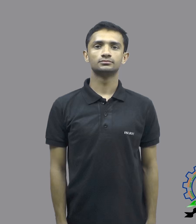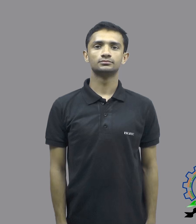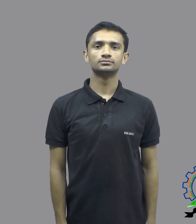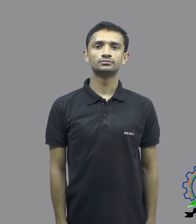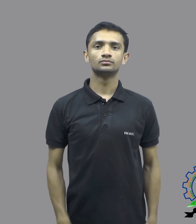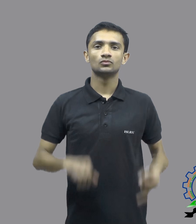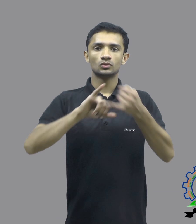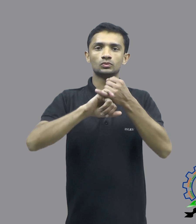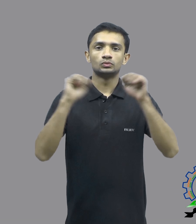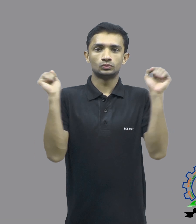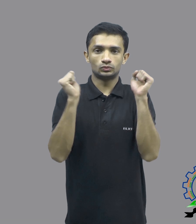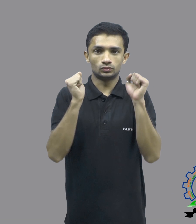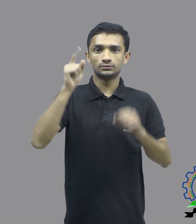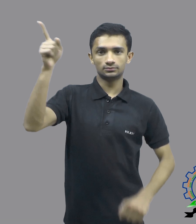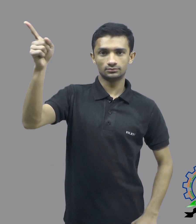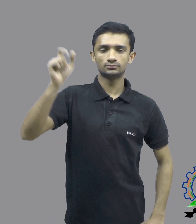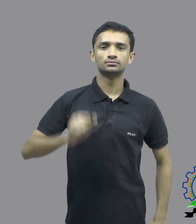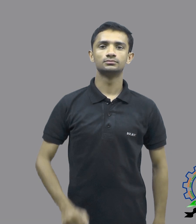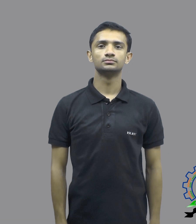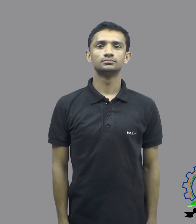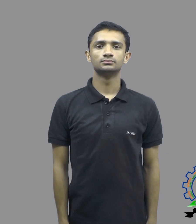Shimla